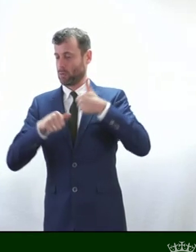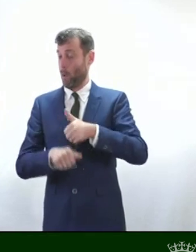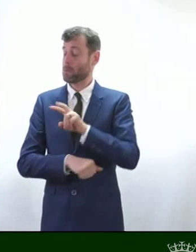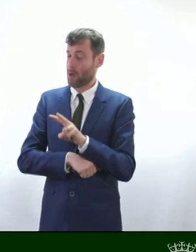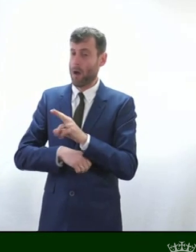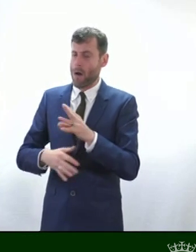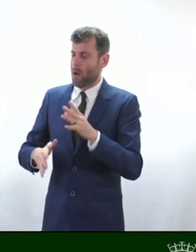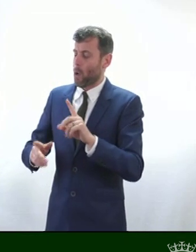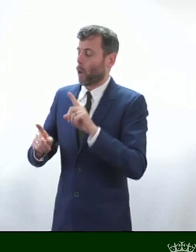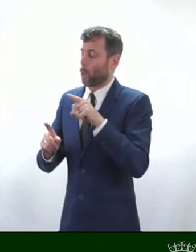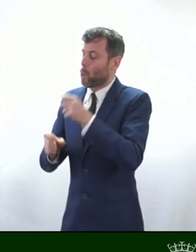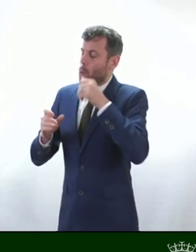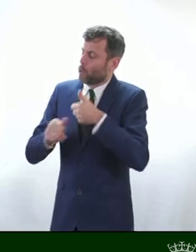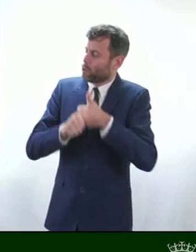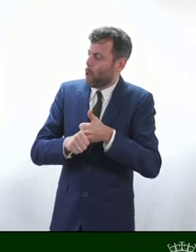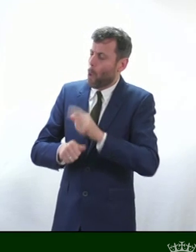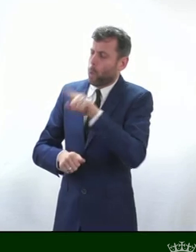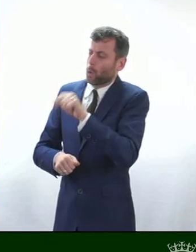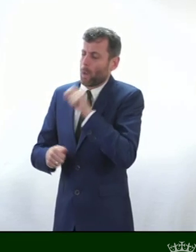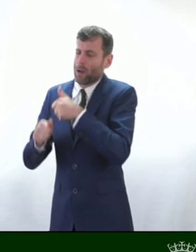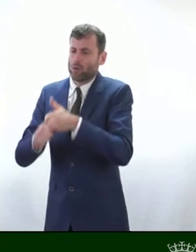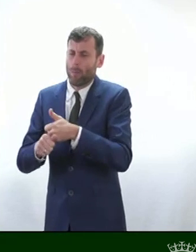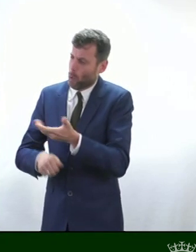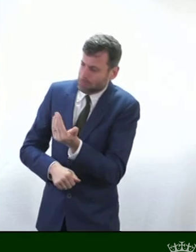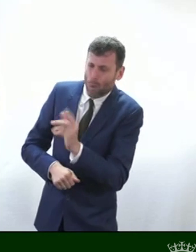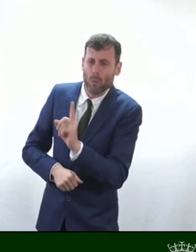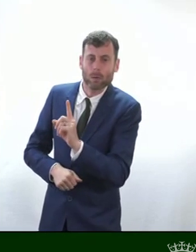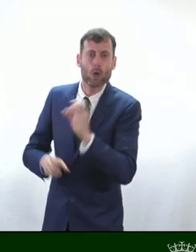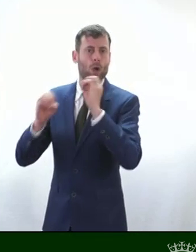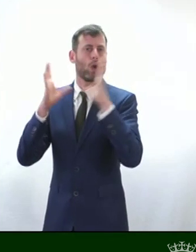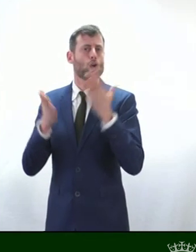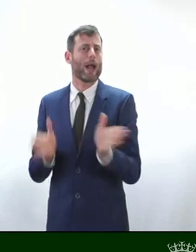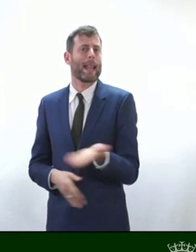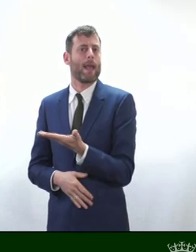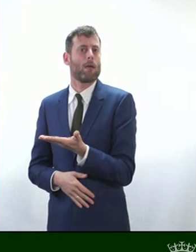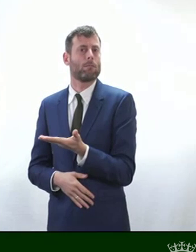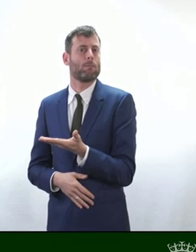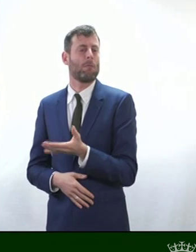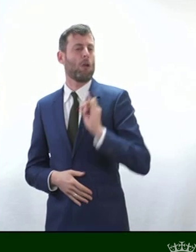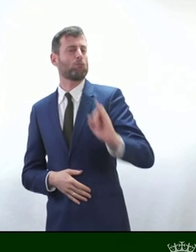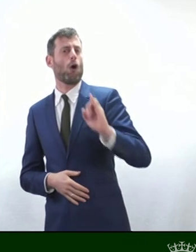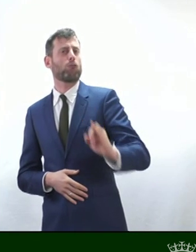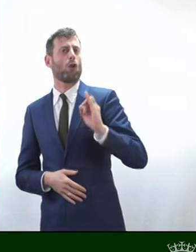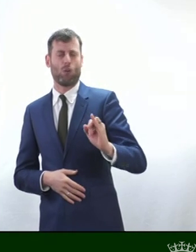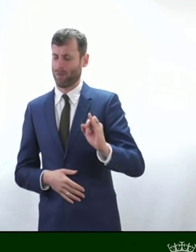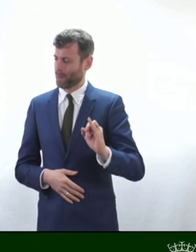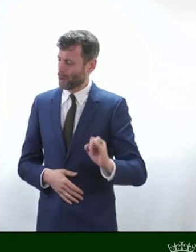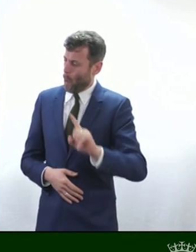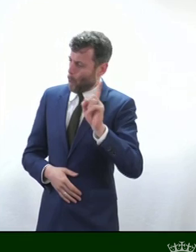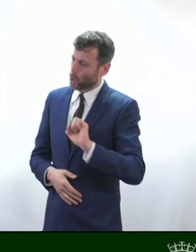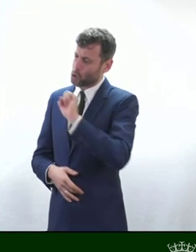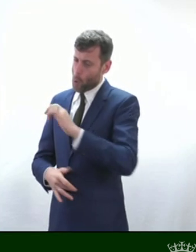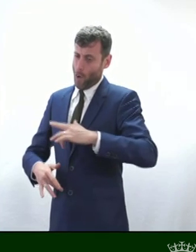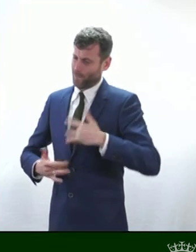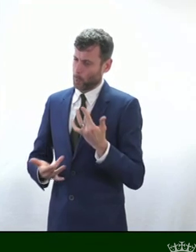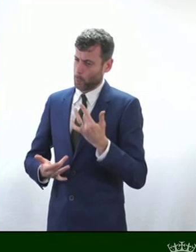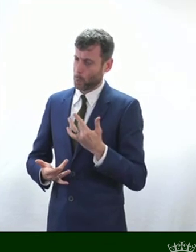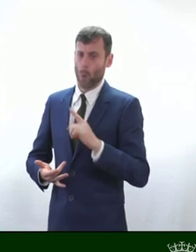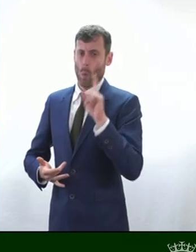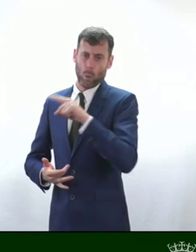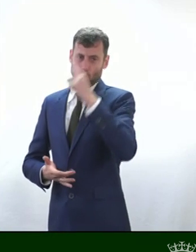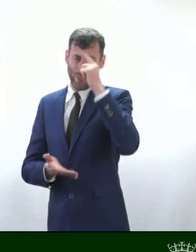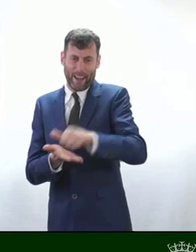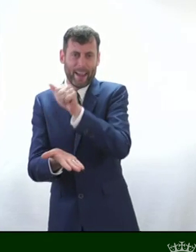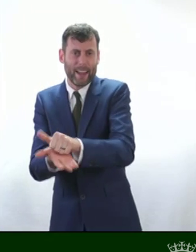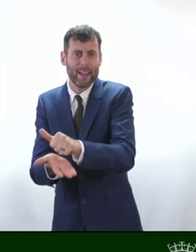While he puts a cold towel round his head, lost in thought, and tries to work out what his position is, we are getting on—